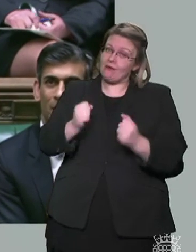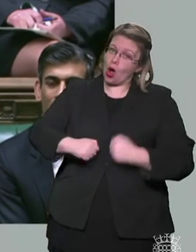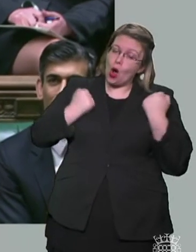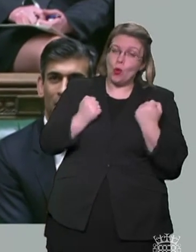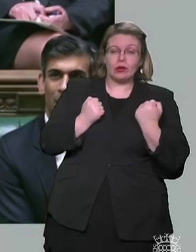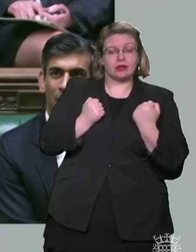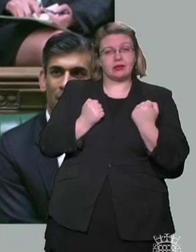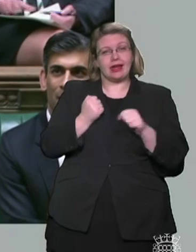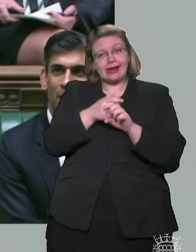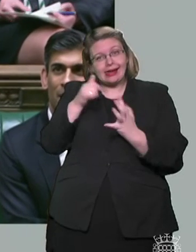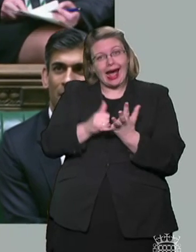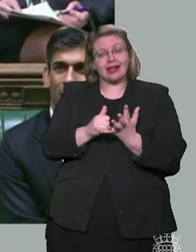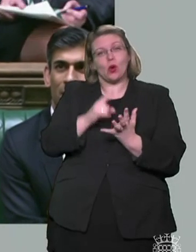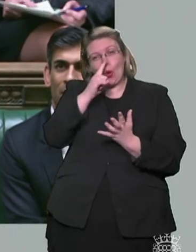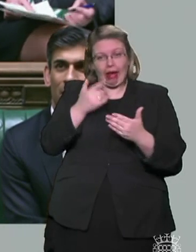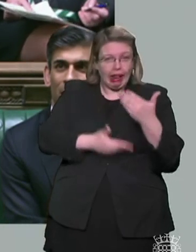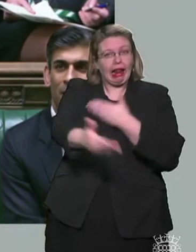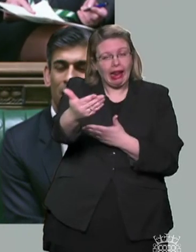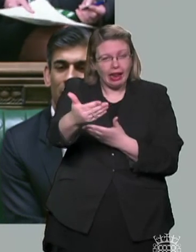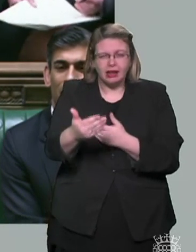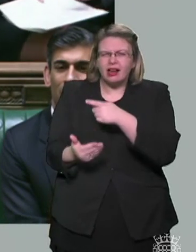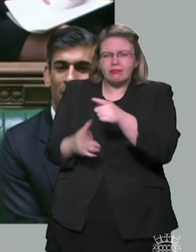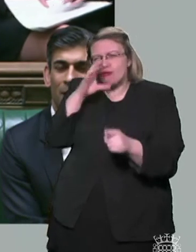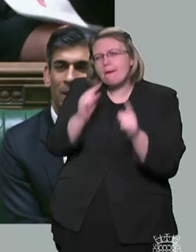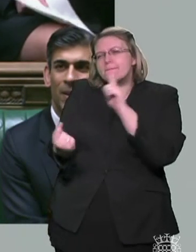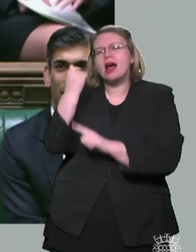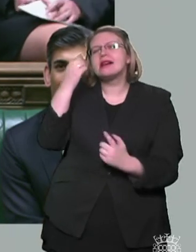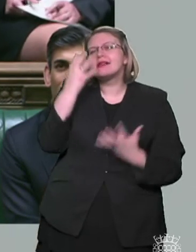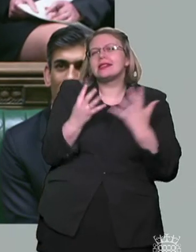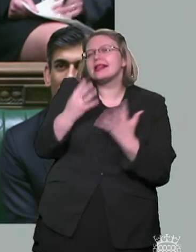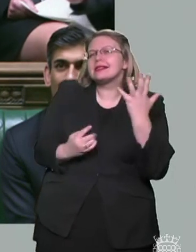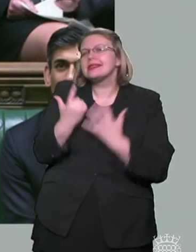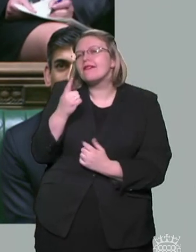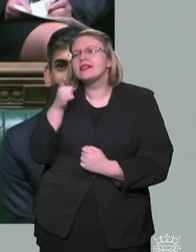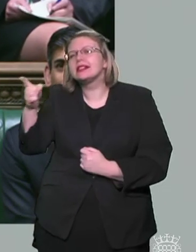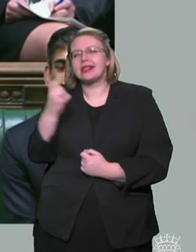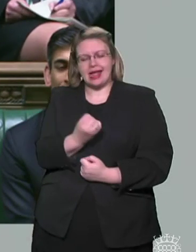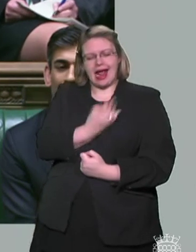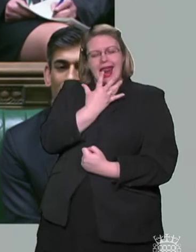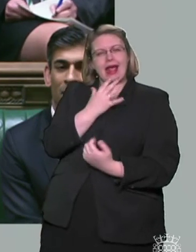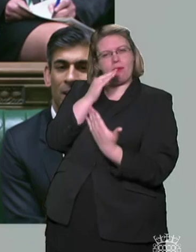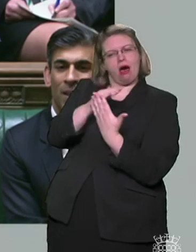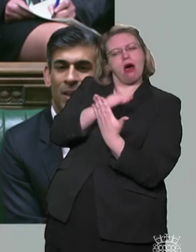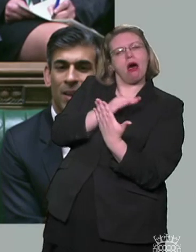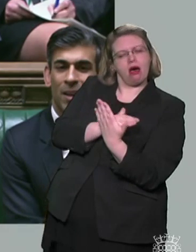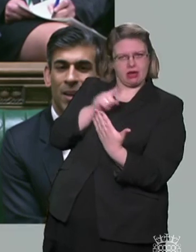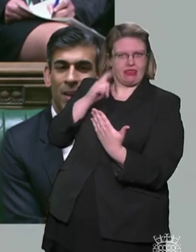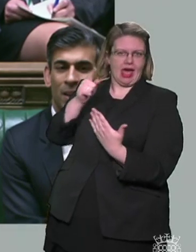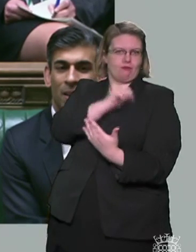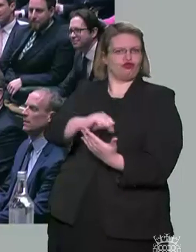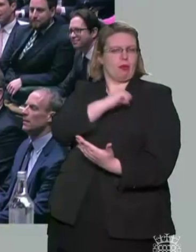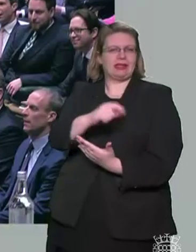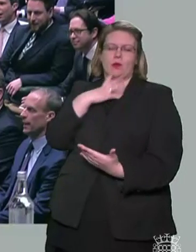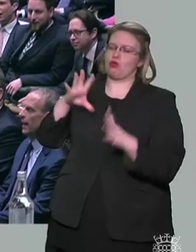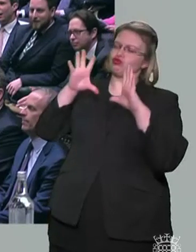I remember that the 1997 Labour manifesto actually said that there was “no economic case” for more nuclear power.